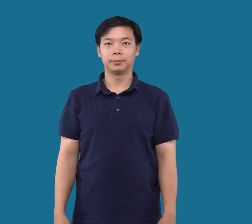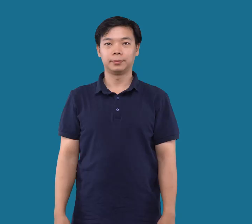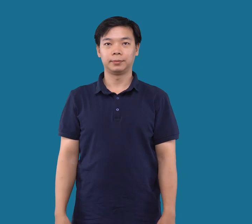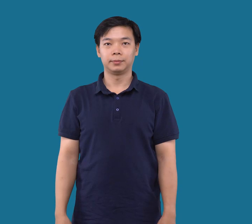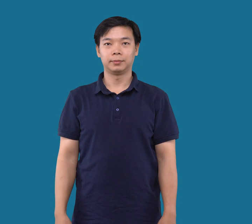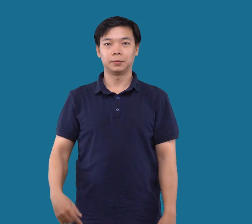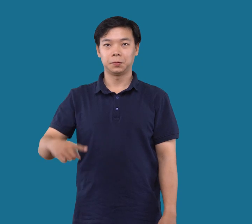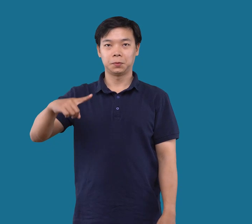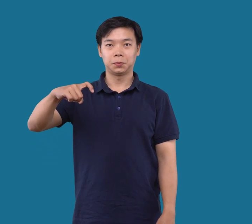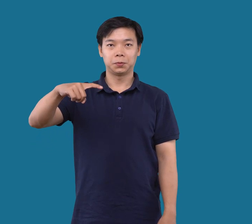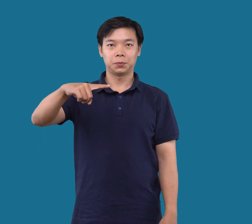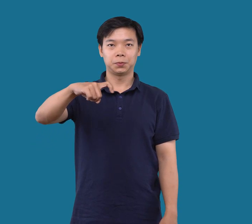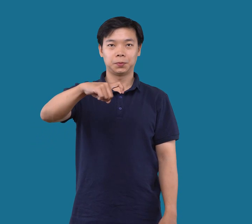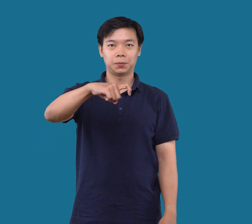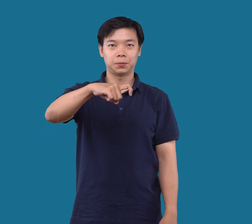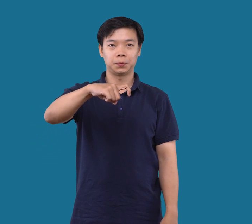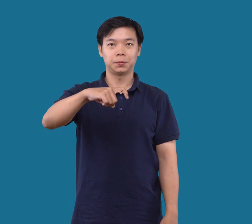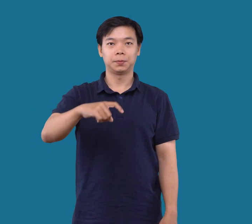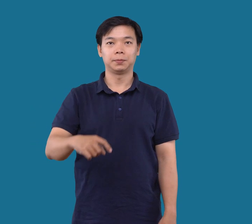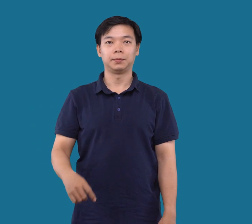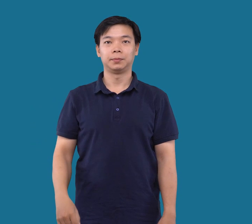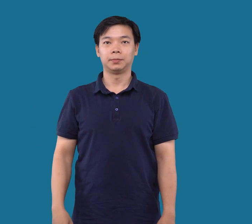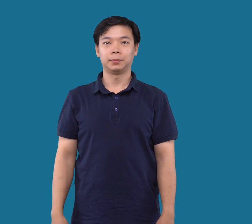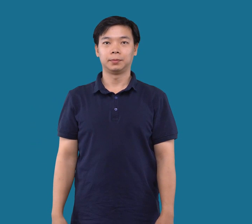con sâu